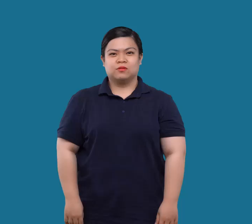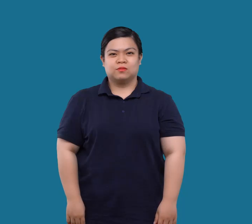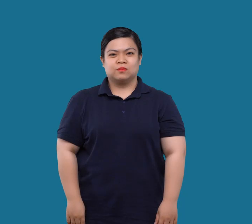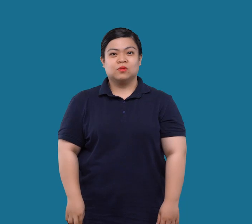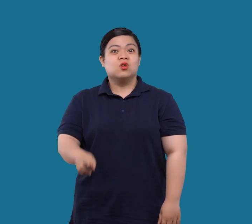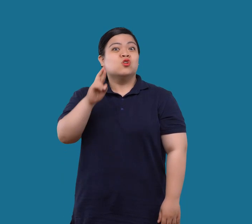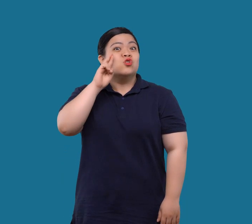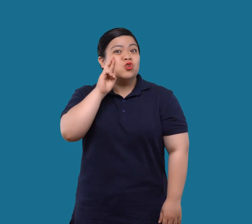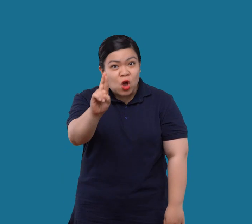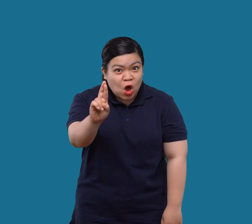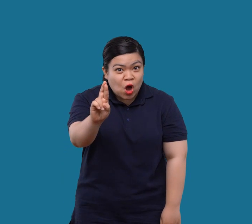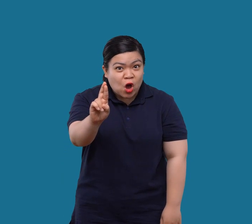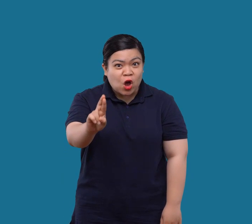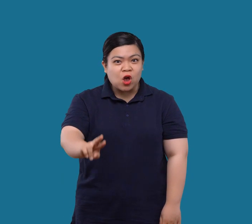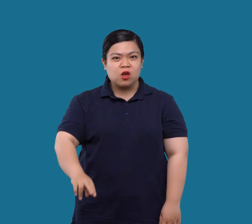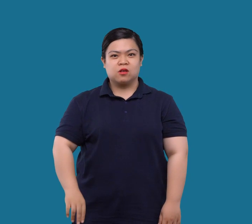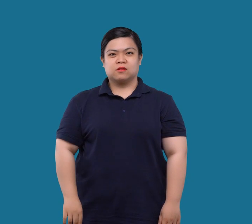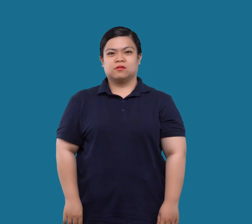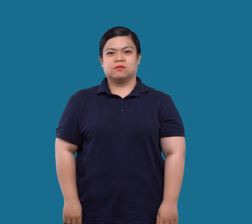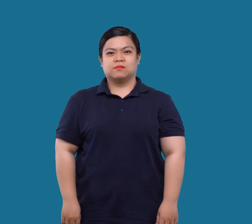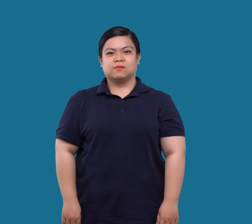rõ ràng